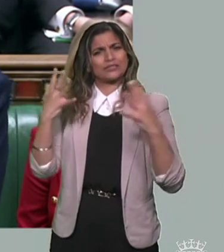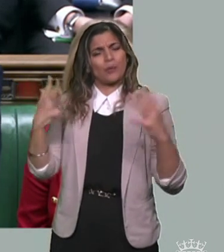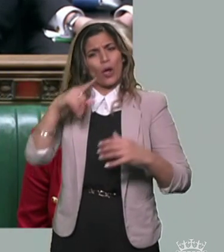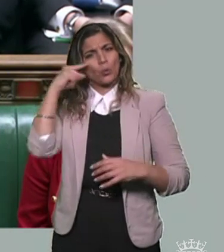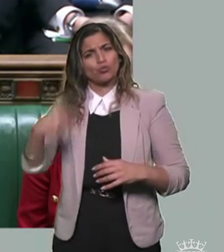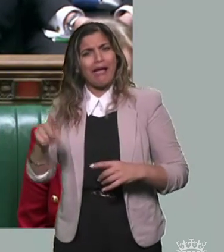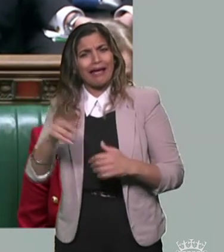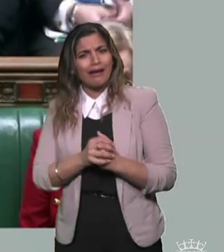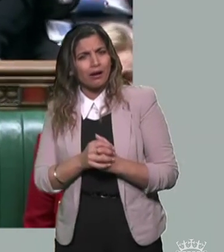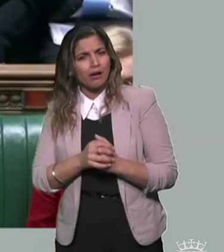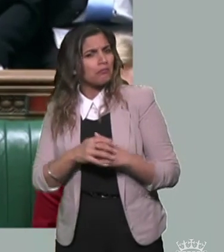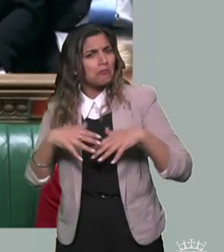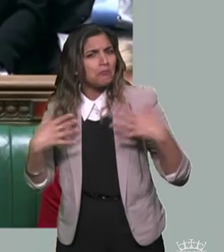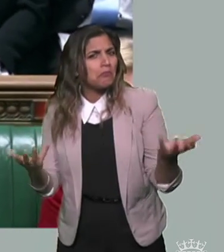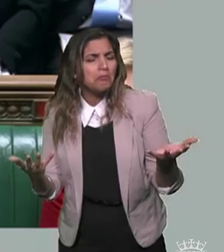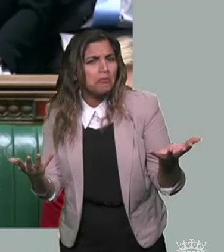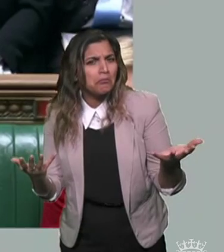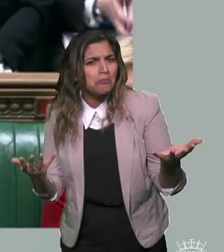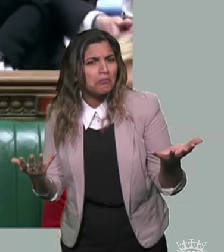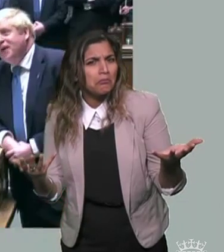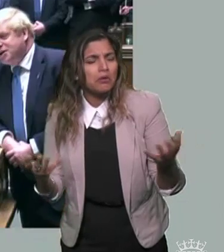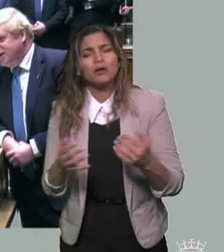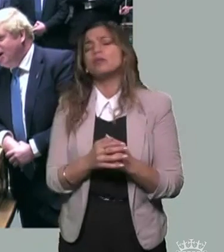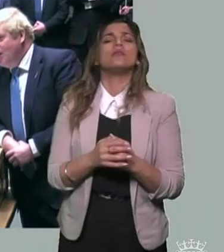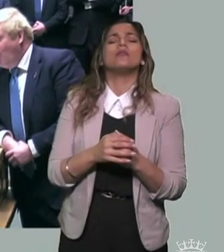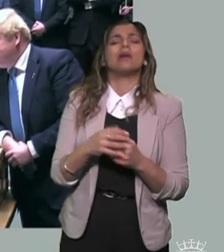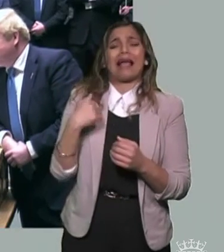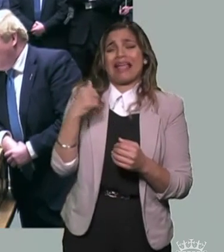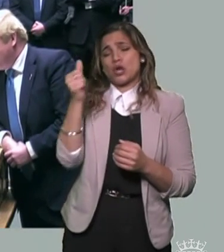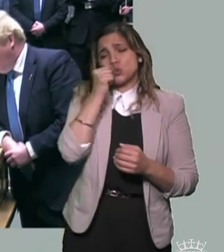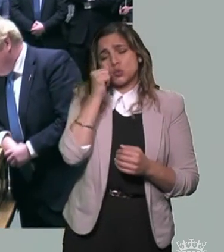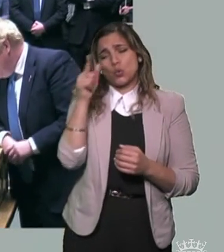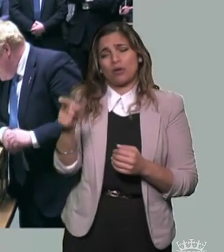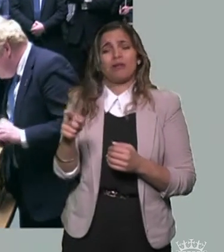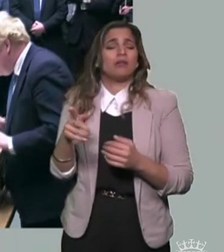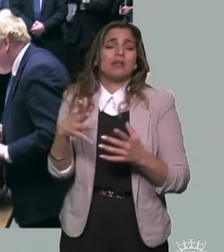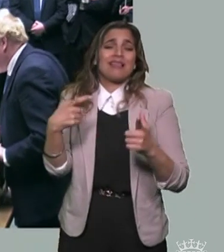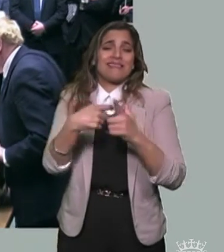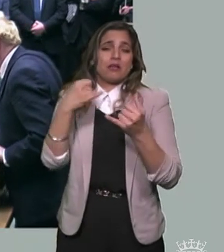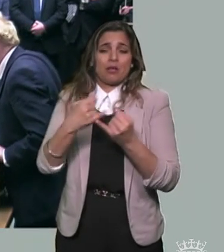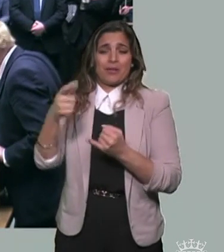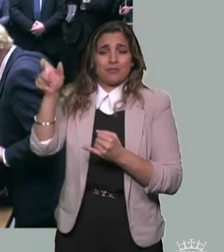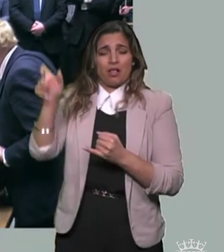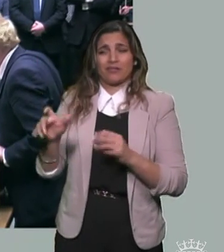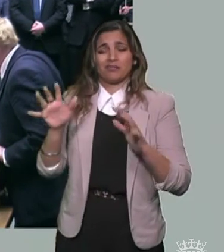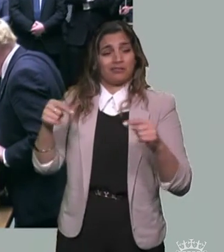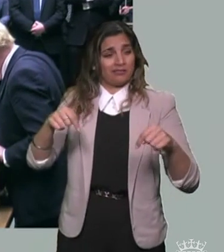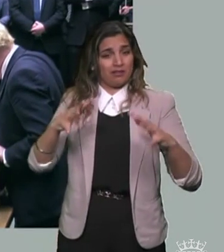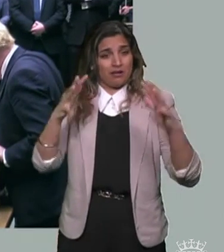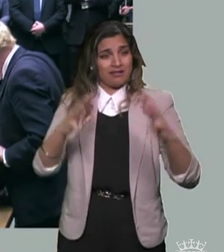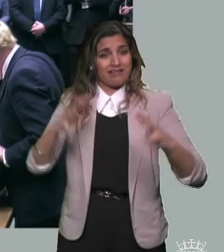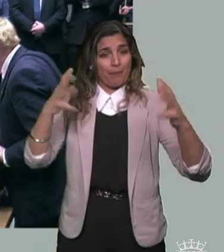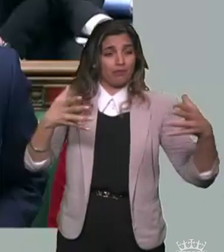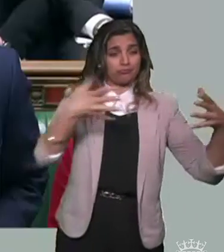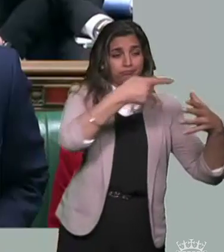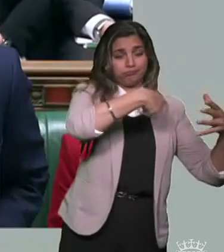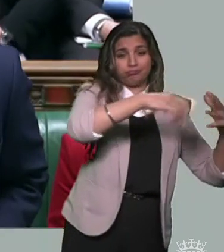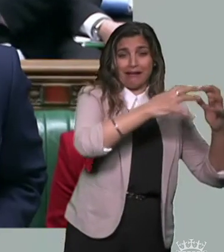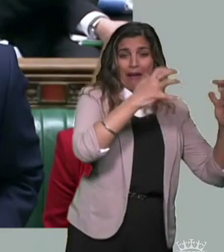I can tell him that in the Cabinet Room of this country, the UK Government are bringing the west together.